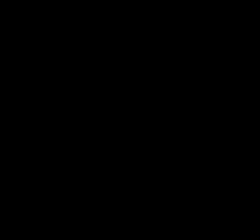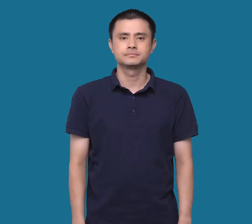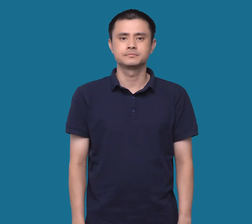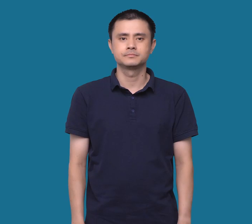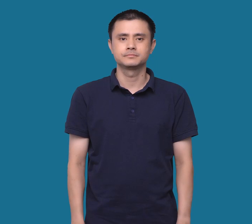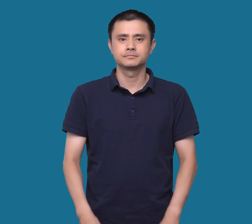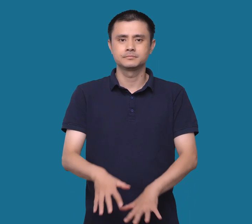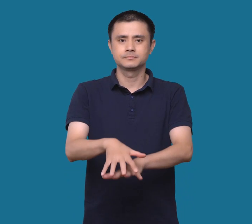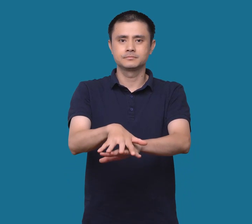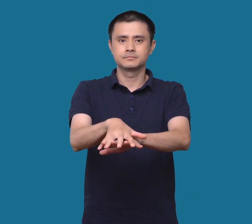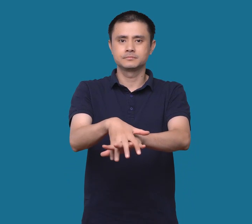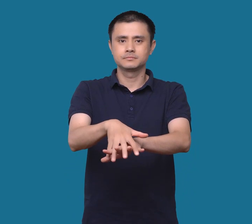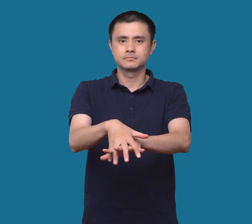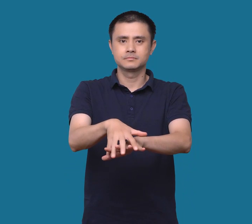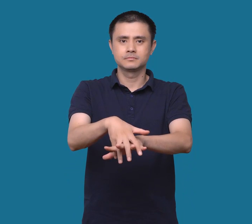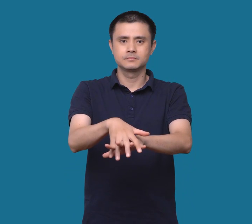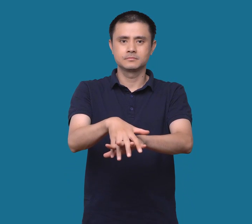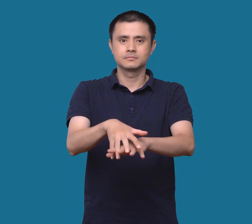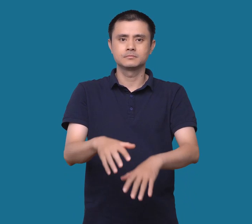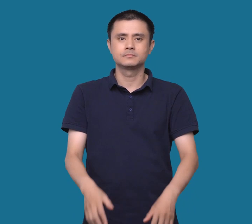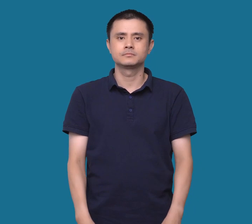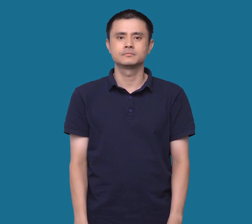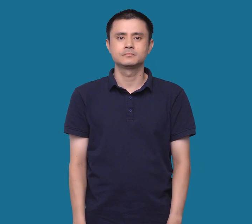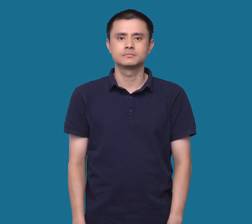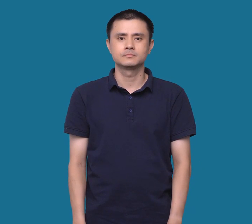dệt